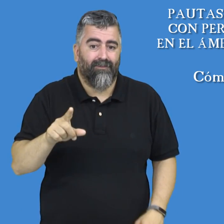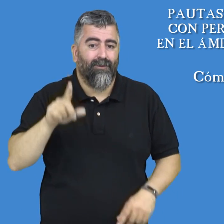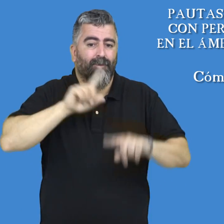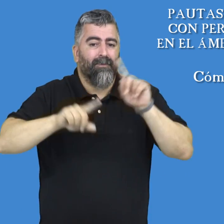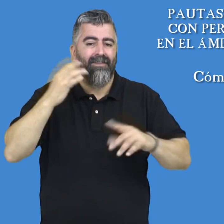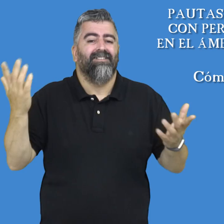problema